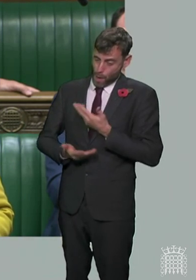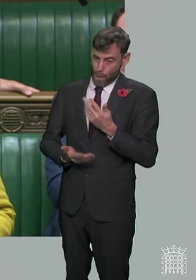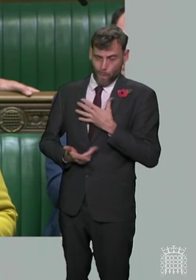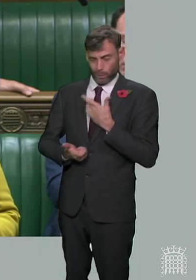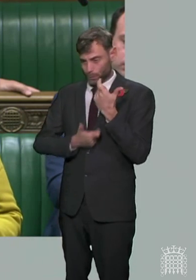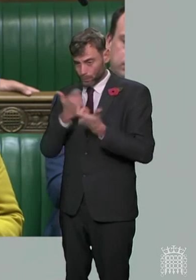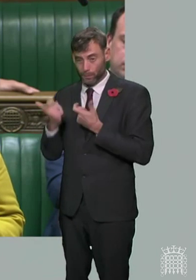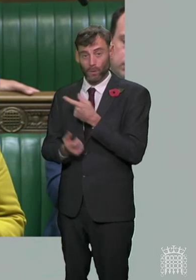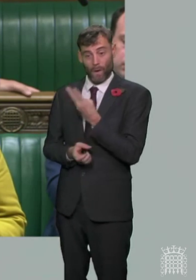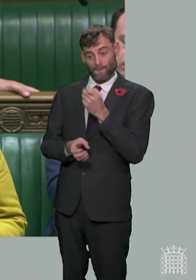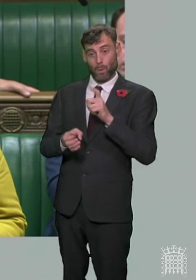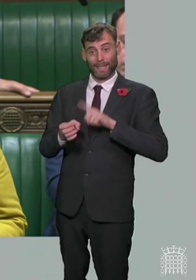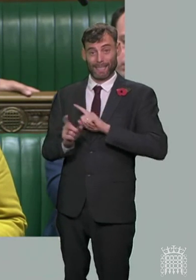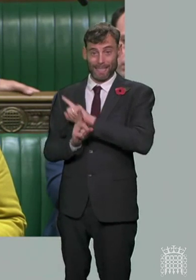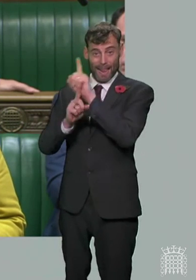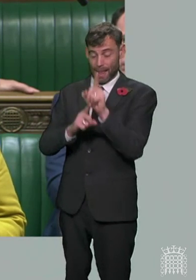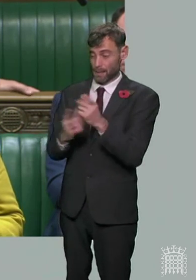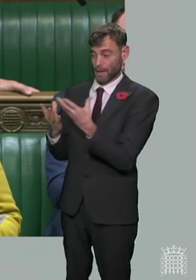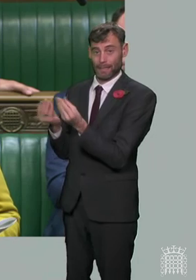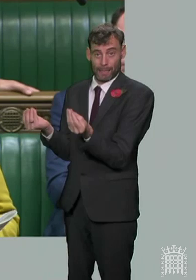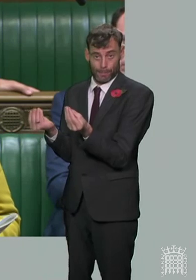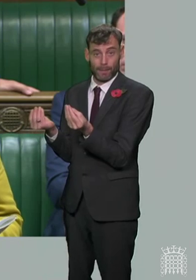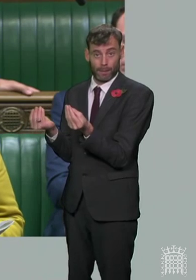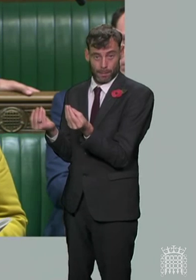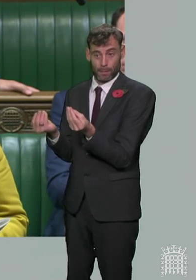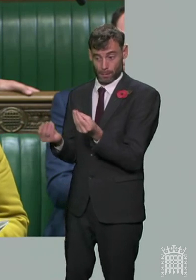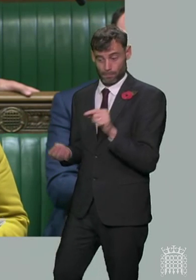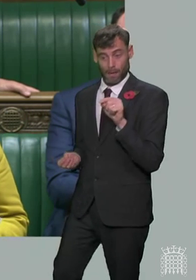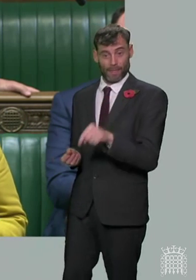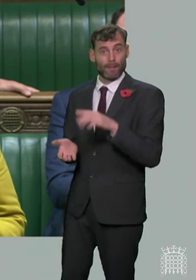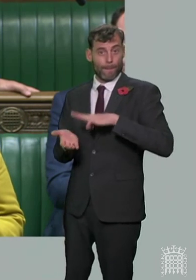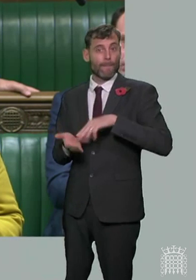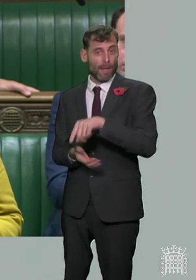The 40th anniversary of Katrice’s disappearance is coming up at the end of this month.